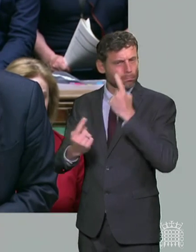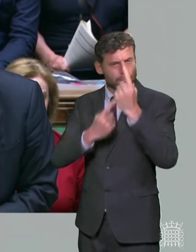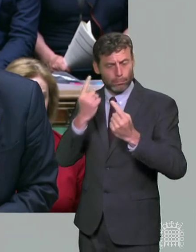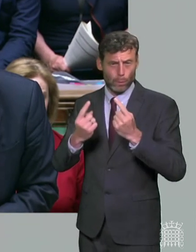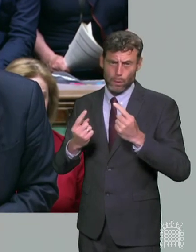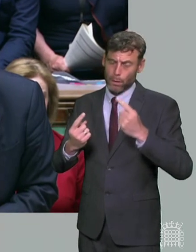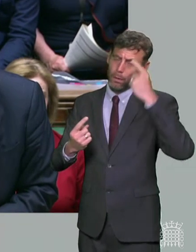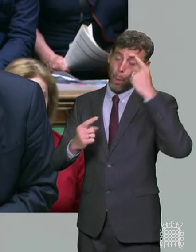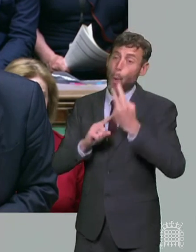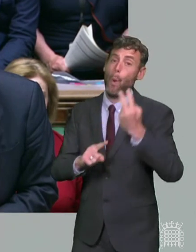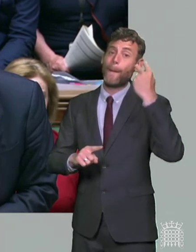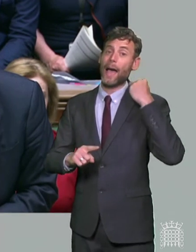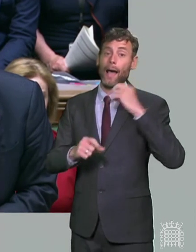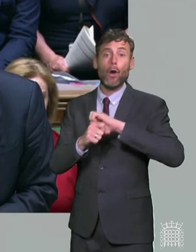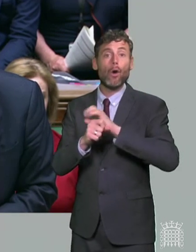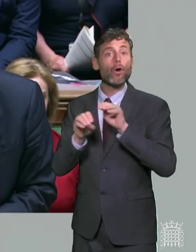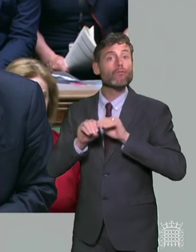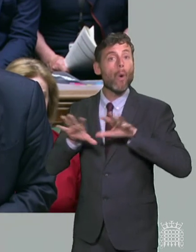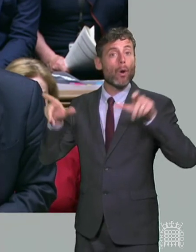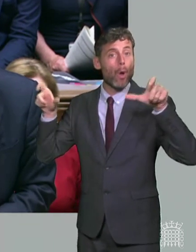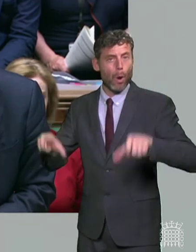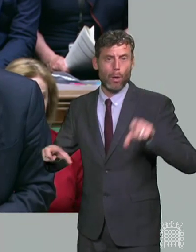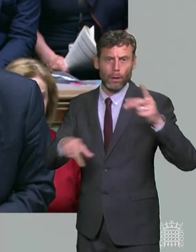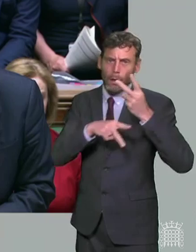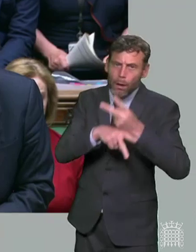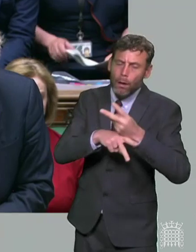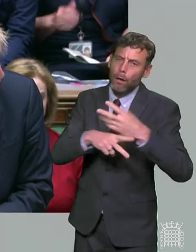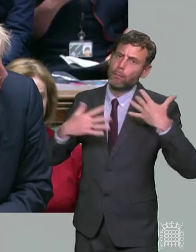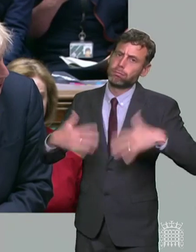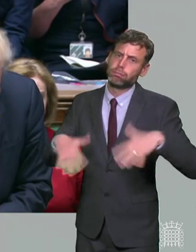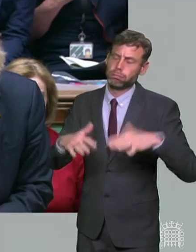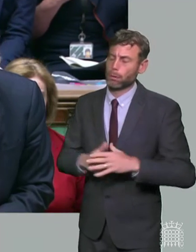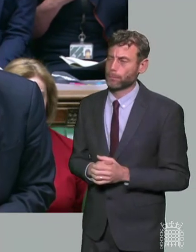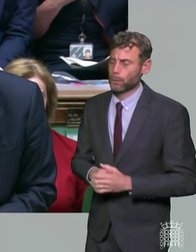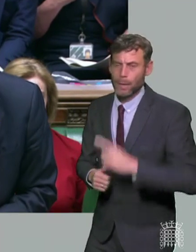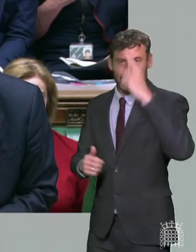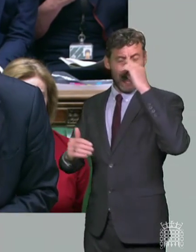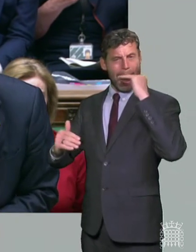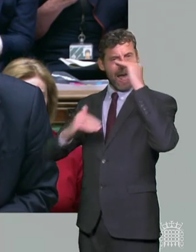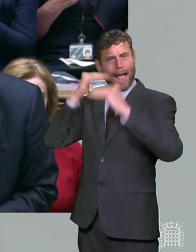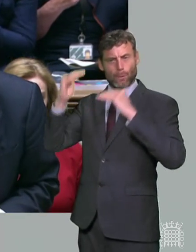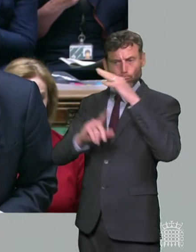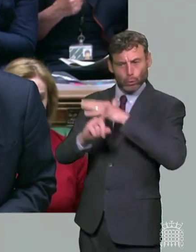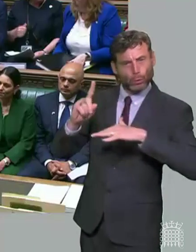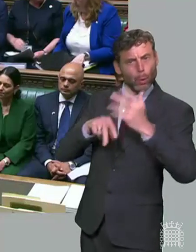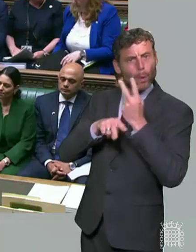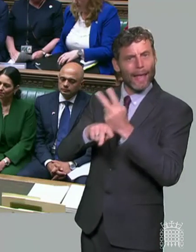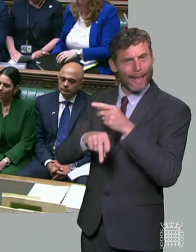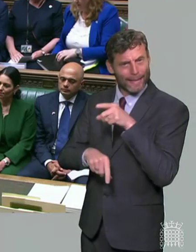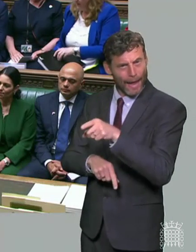Through our reforms on adult social care, this Government are committed to continuing to support carers.